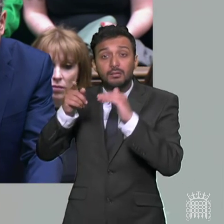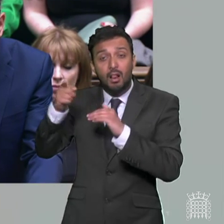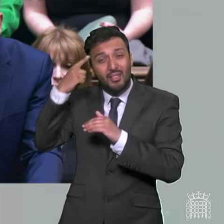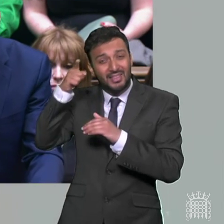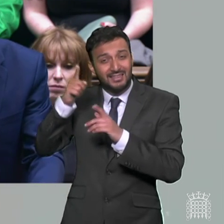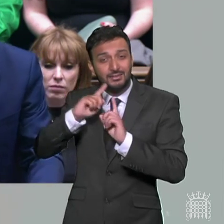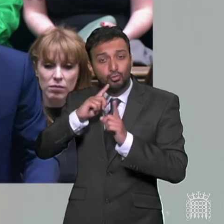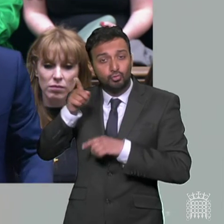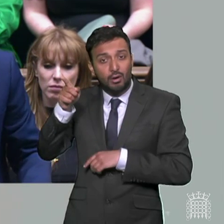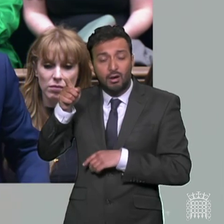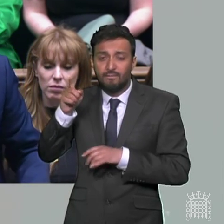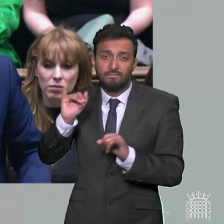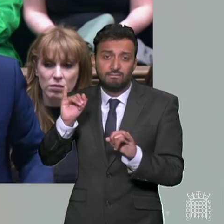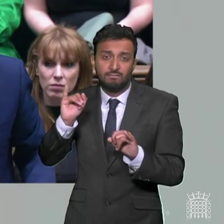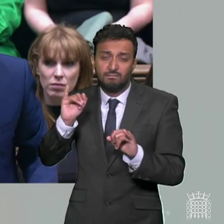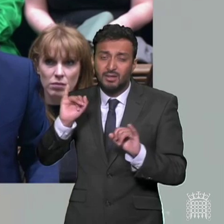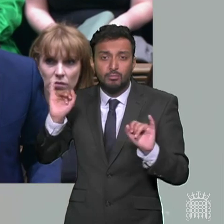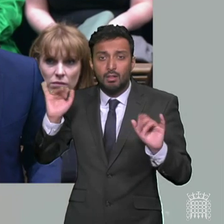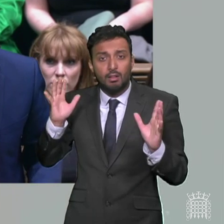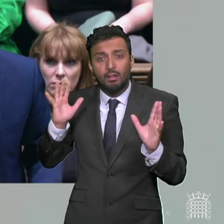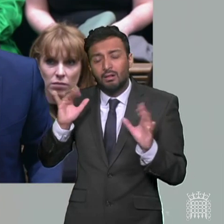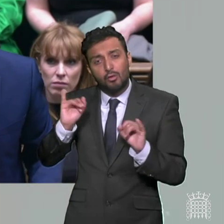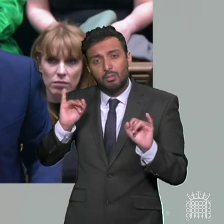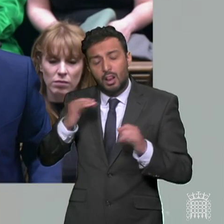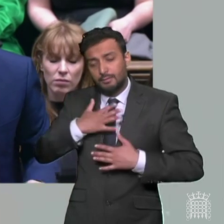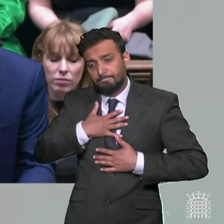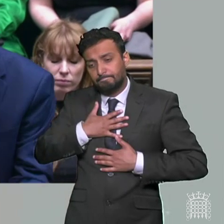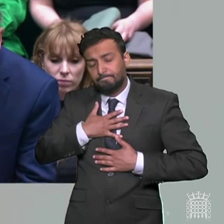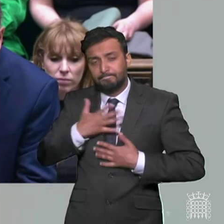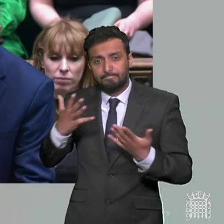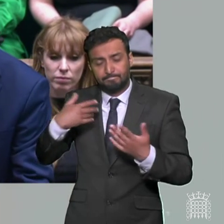It is an unspeakable tragedy, and our hearts are with the American people.